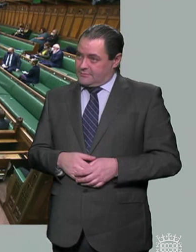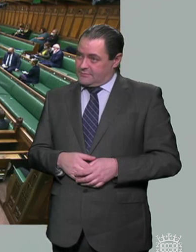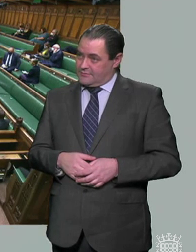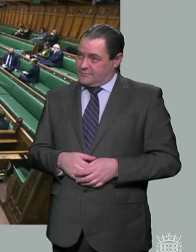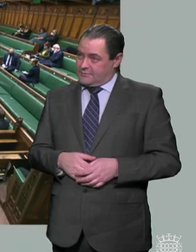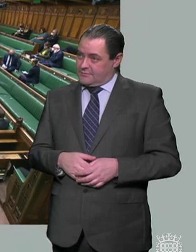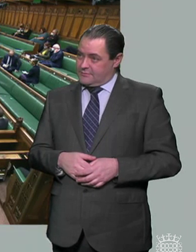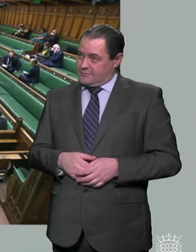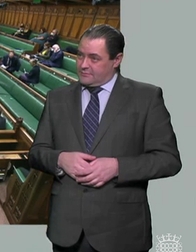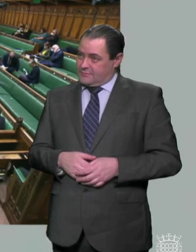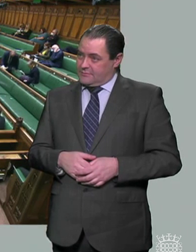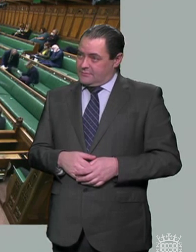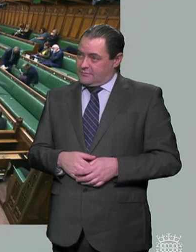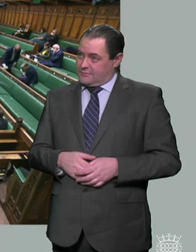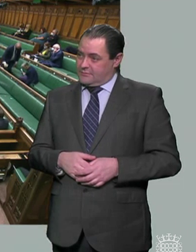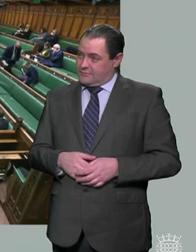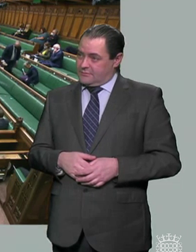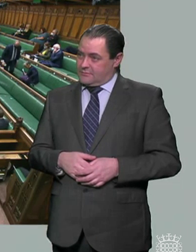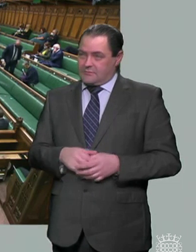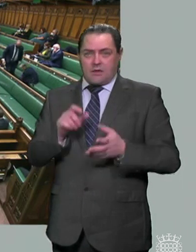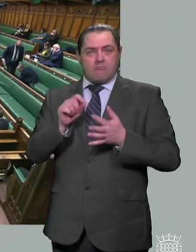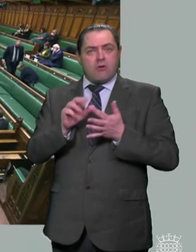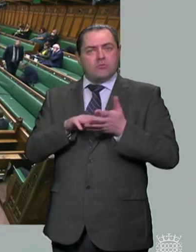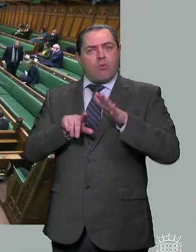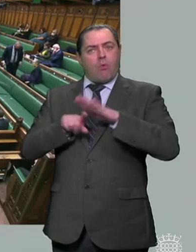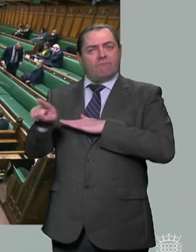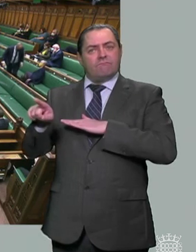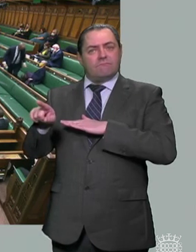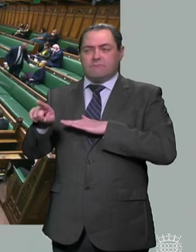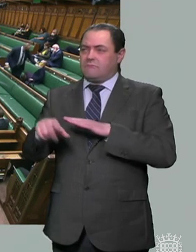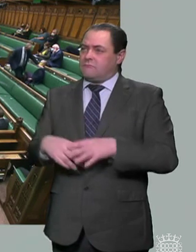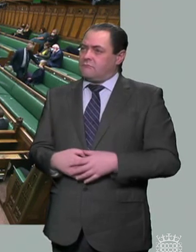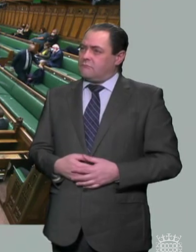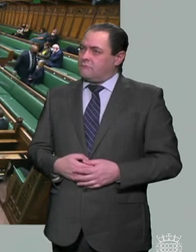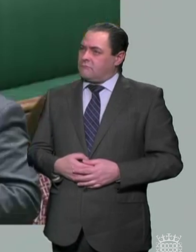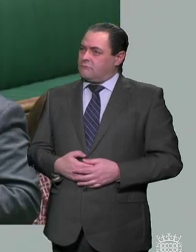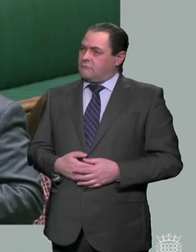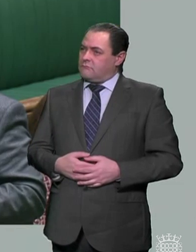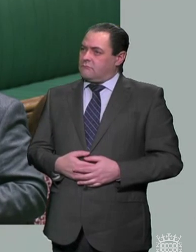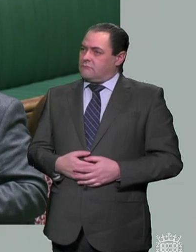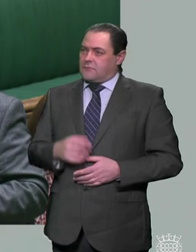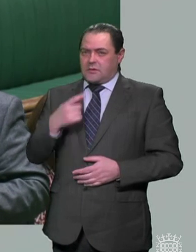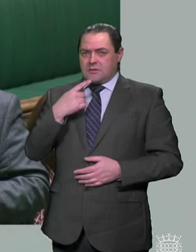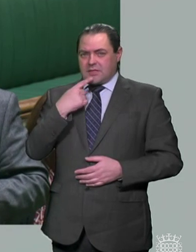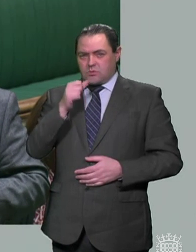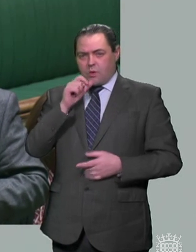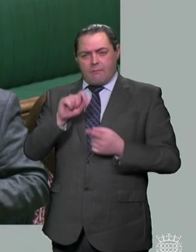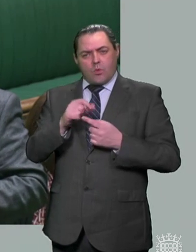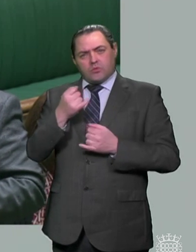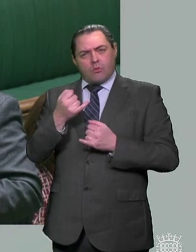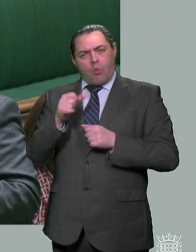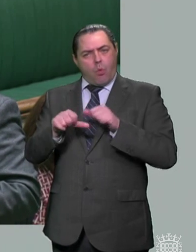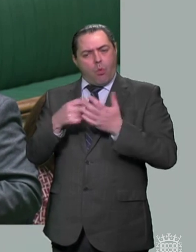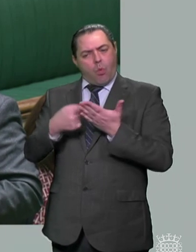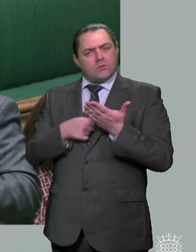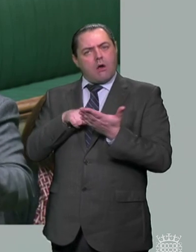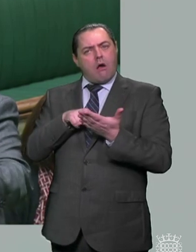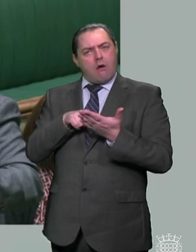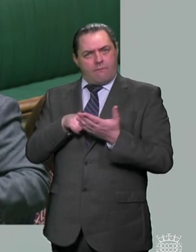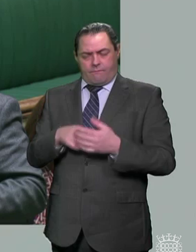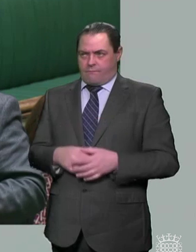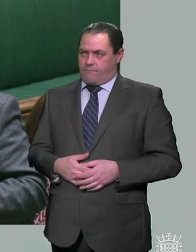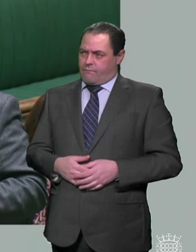Yes, it is. I am disappointed that the Prime Minister has left the Chamber, because I informed him that I would be making a point of order at the end of his statement.